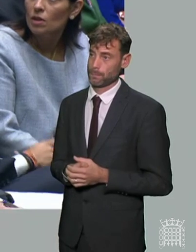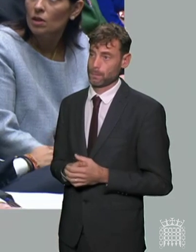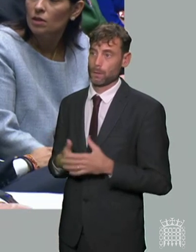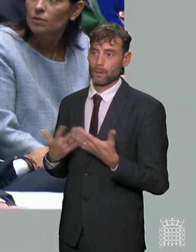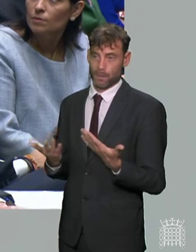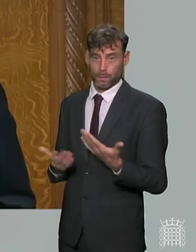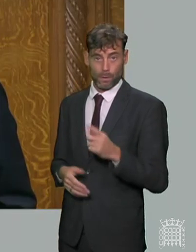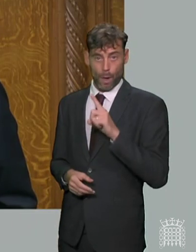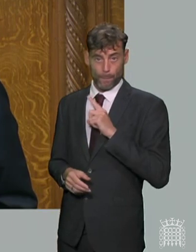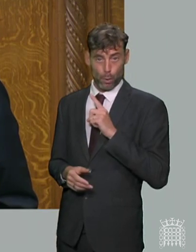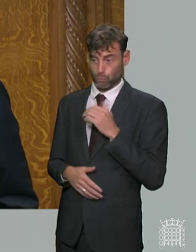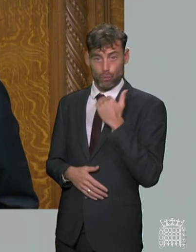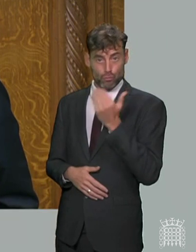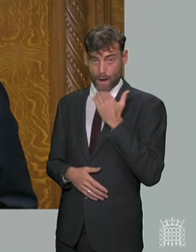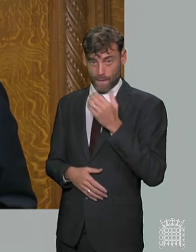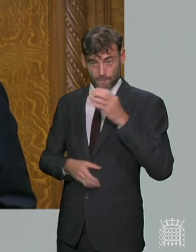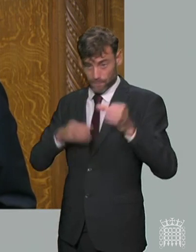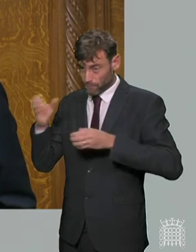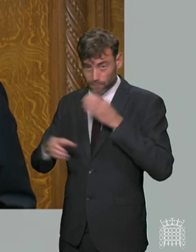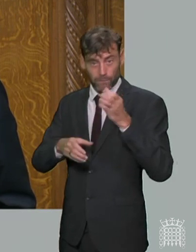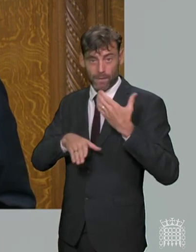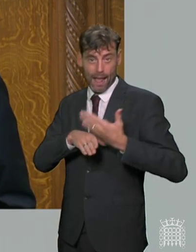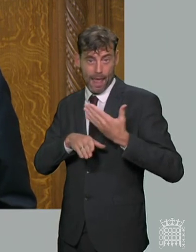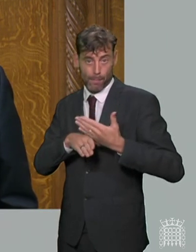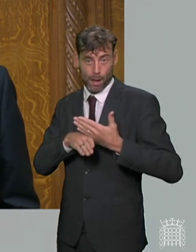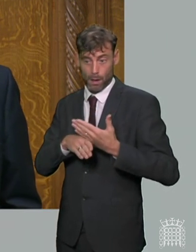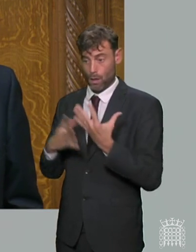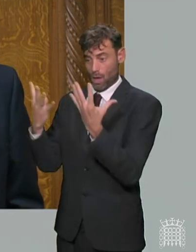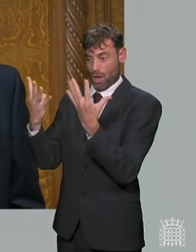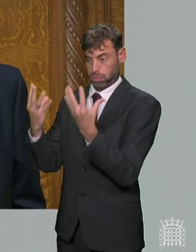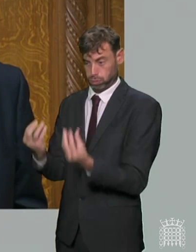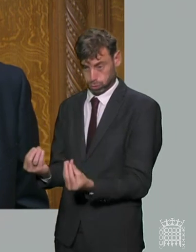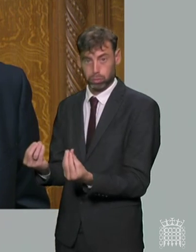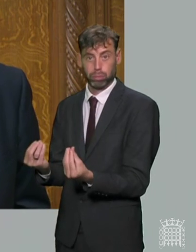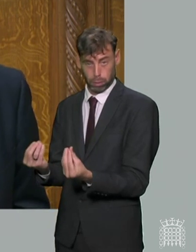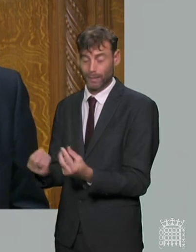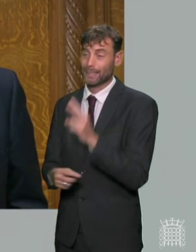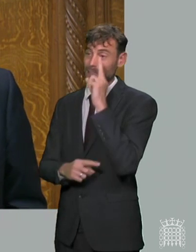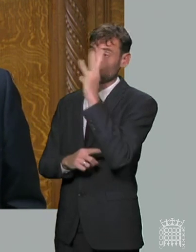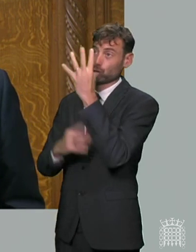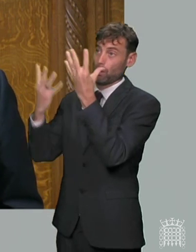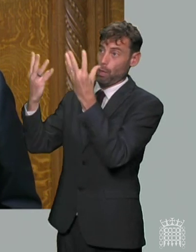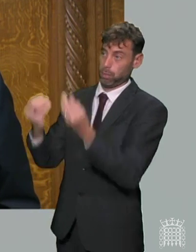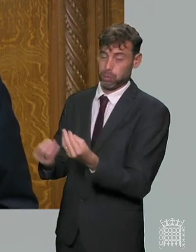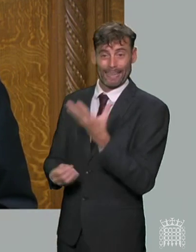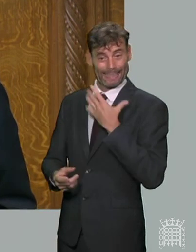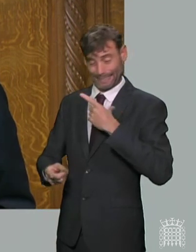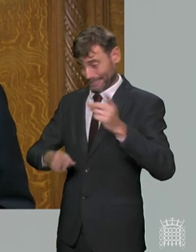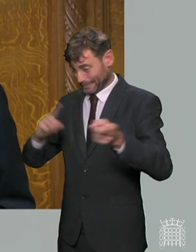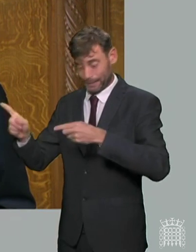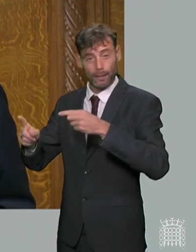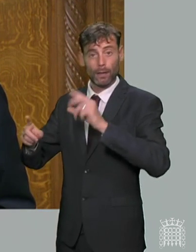Because of the lack of labour force, the crops are rotting in the fields and on trees.